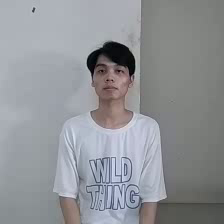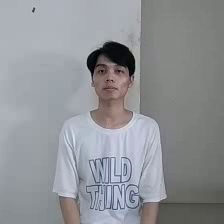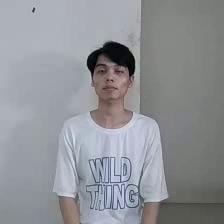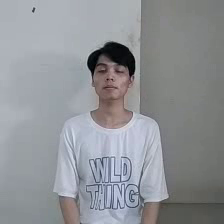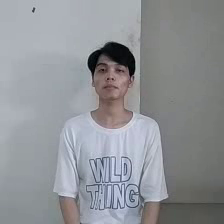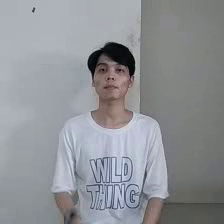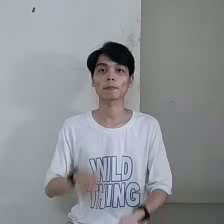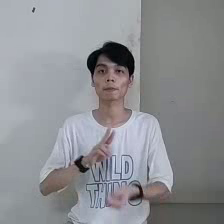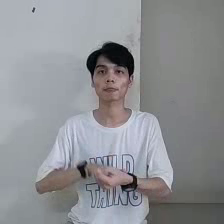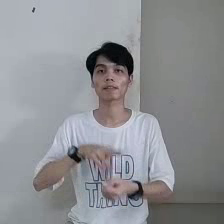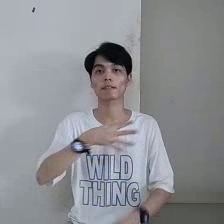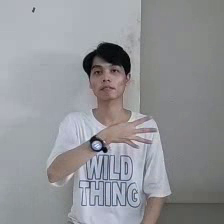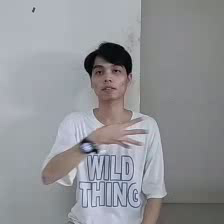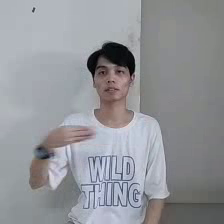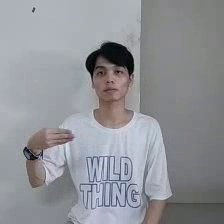Lây bệnh